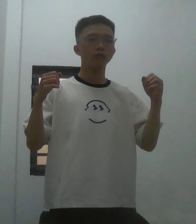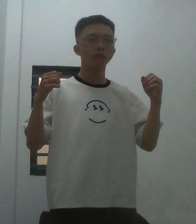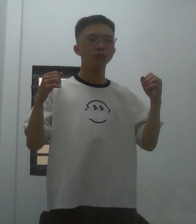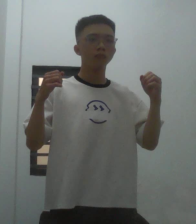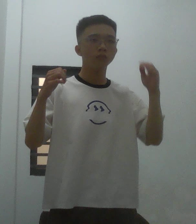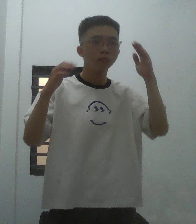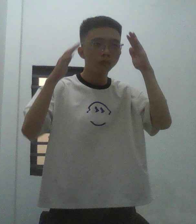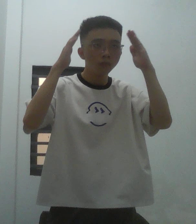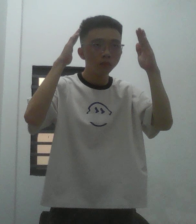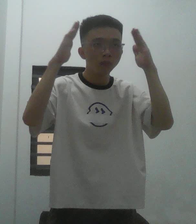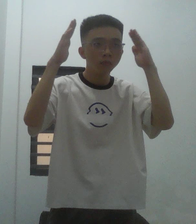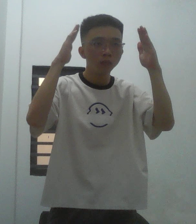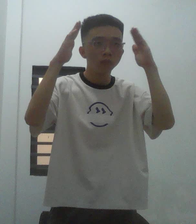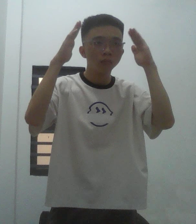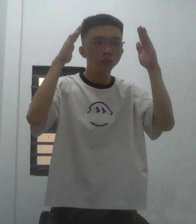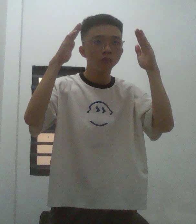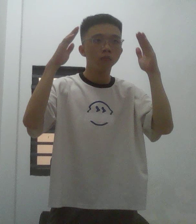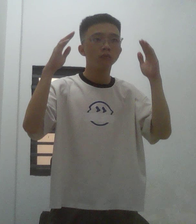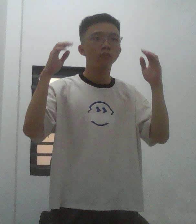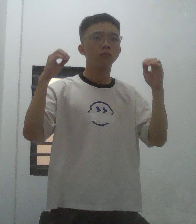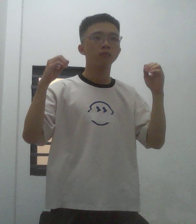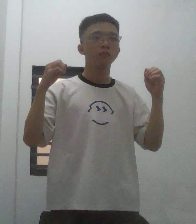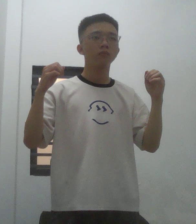xin chao